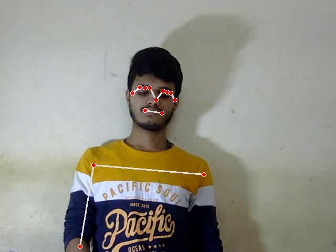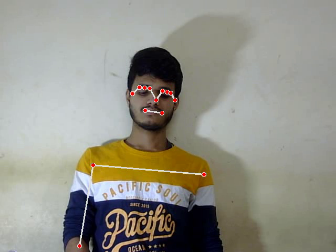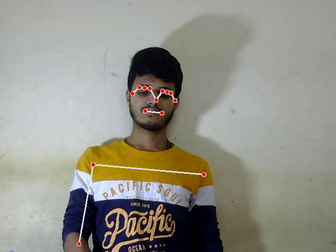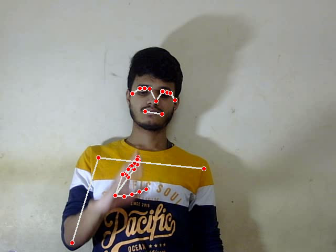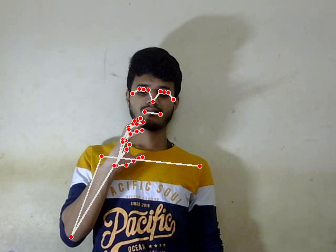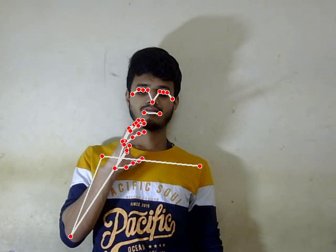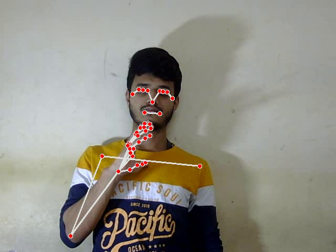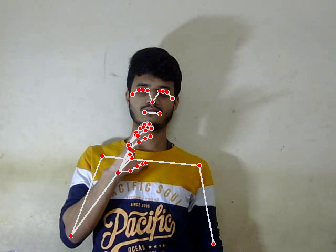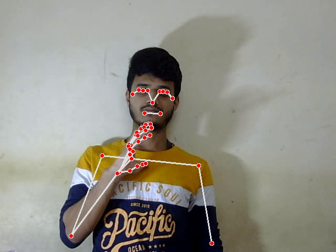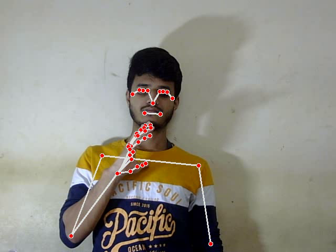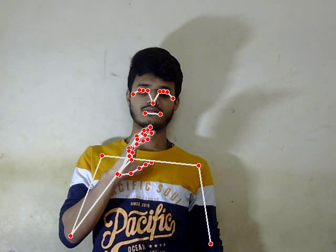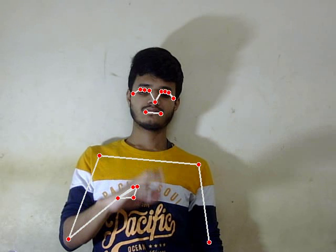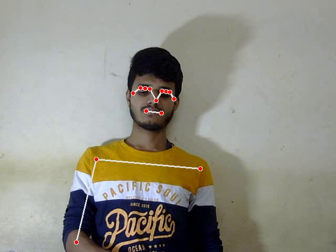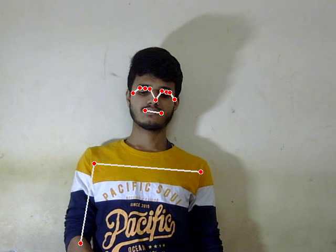fine